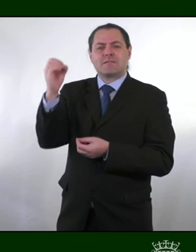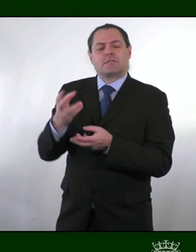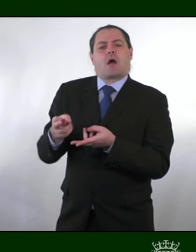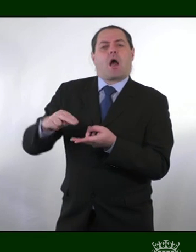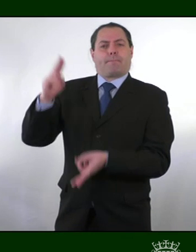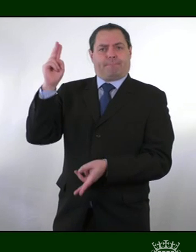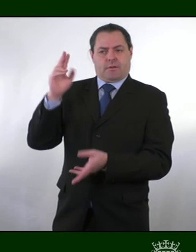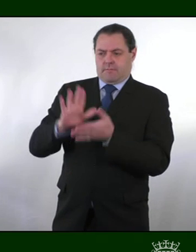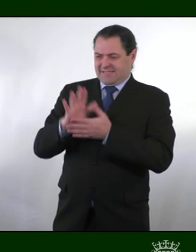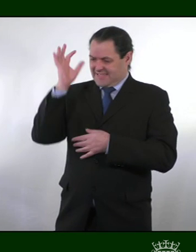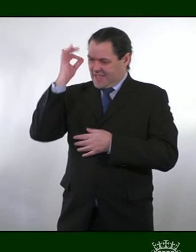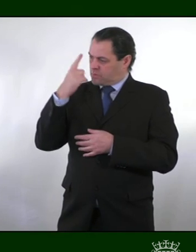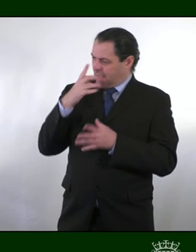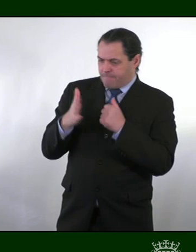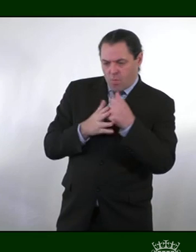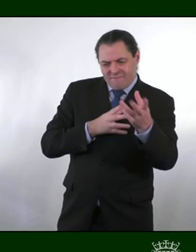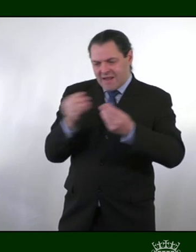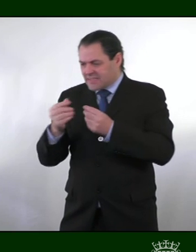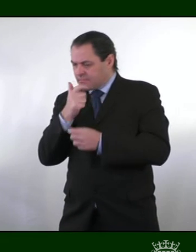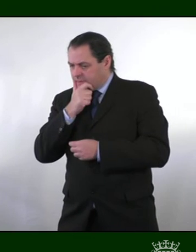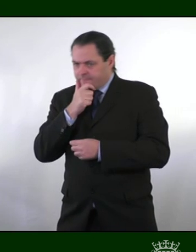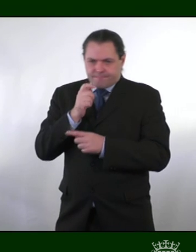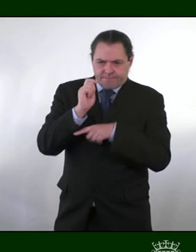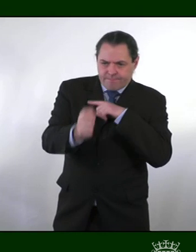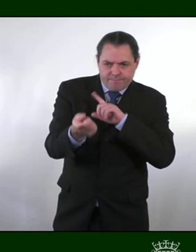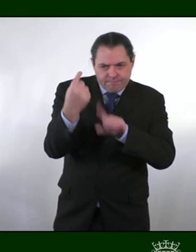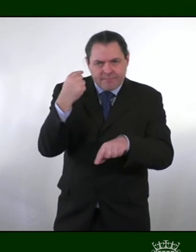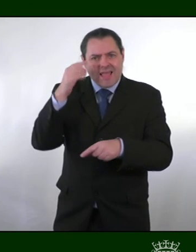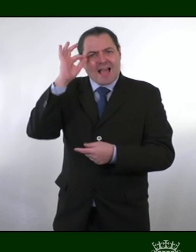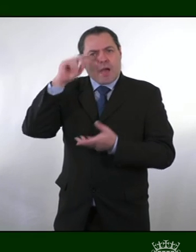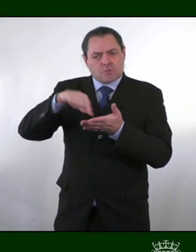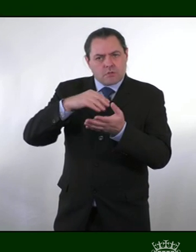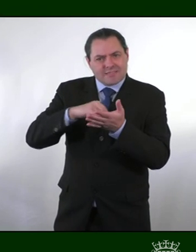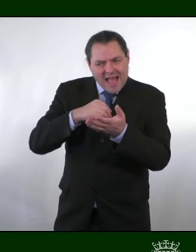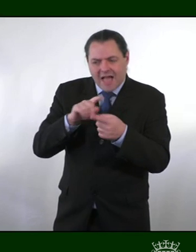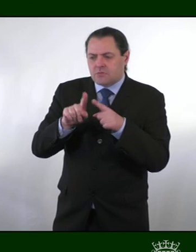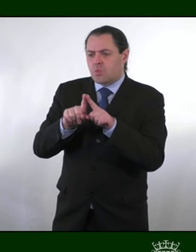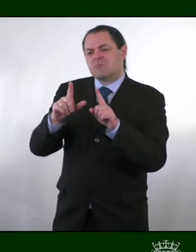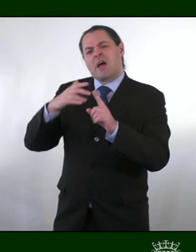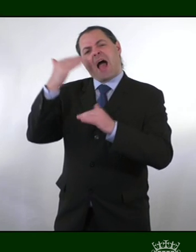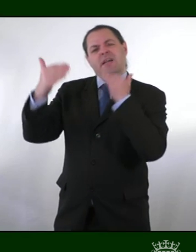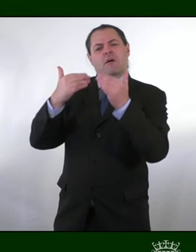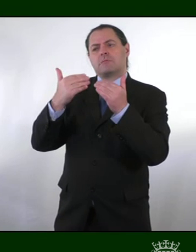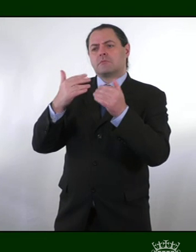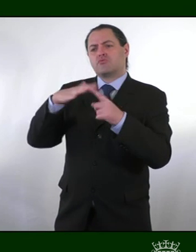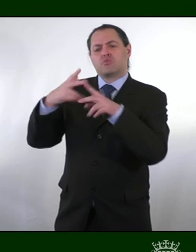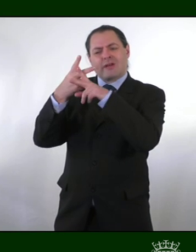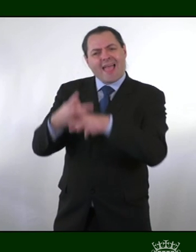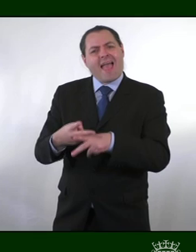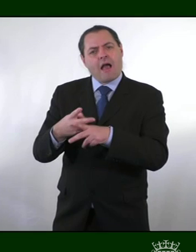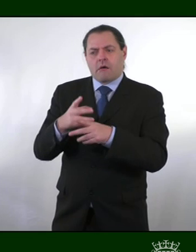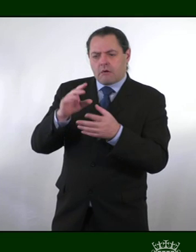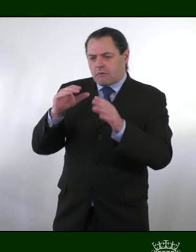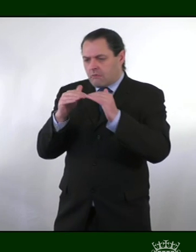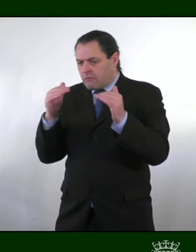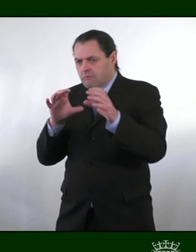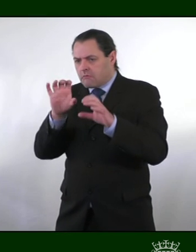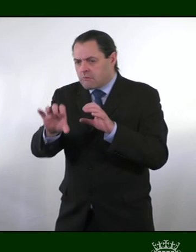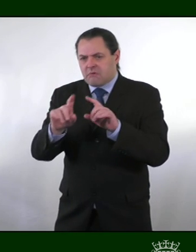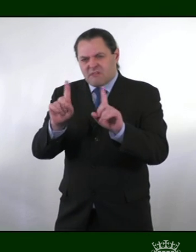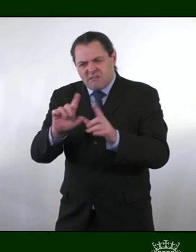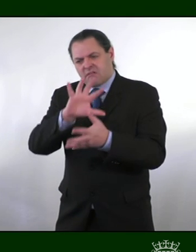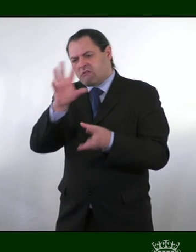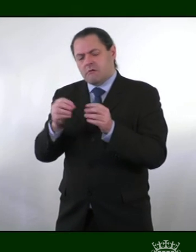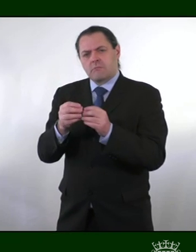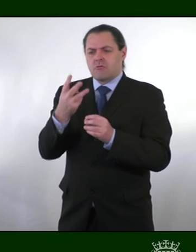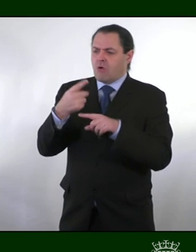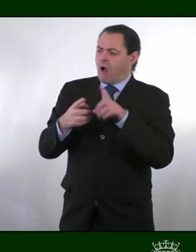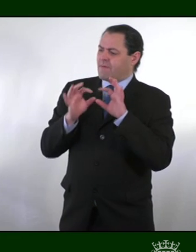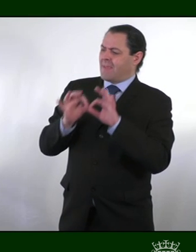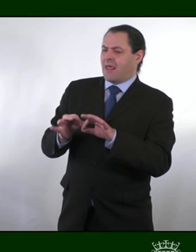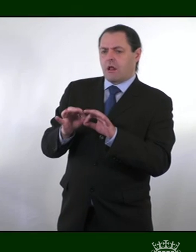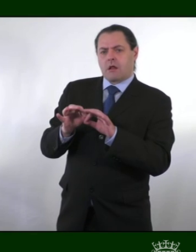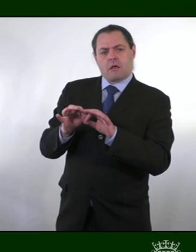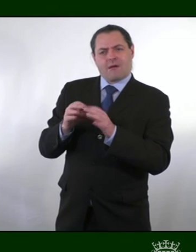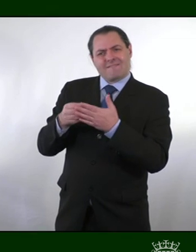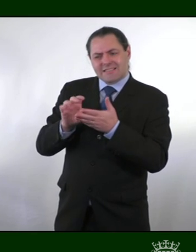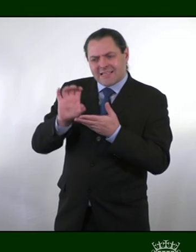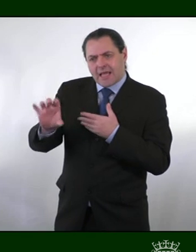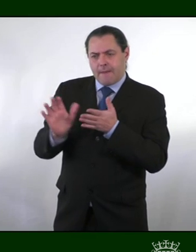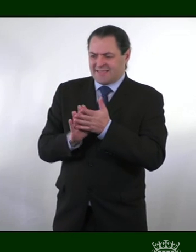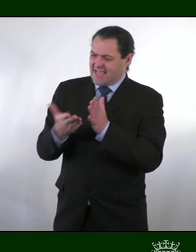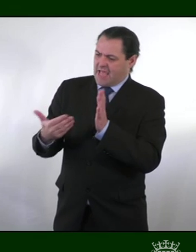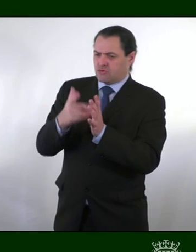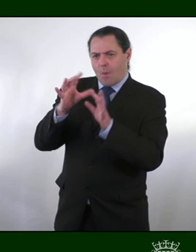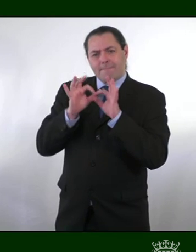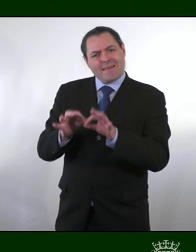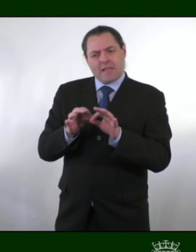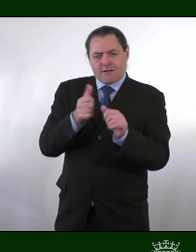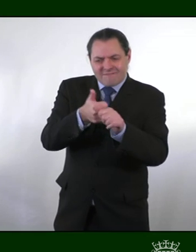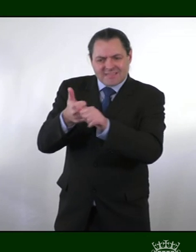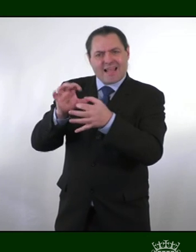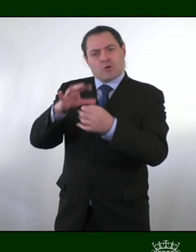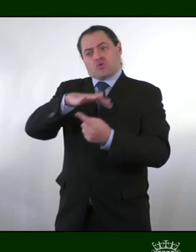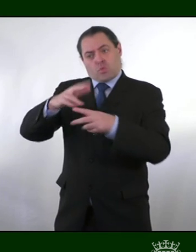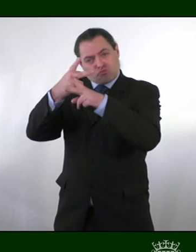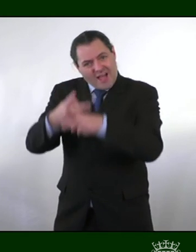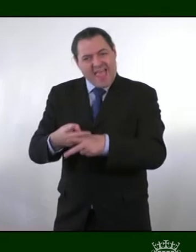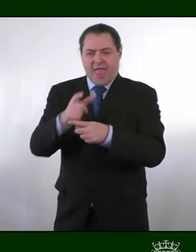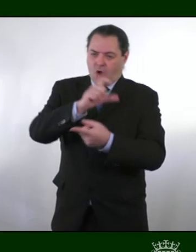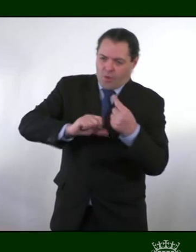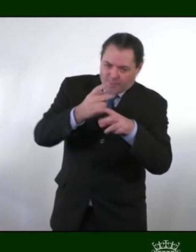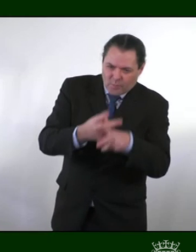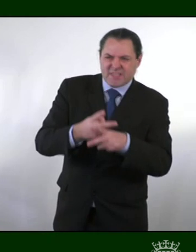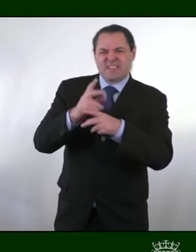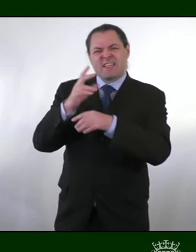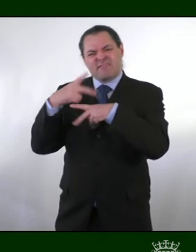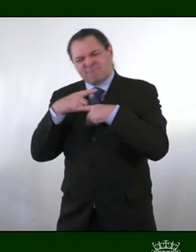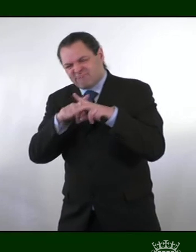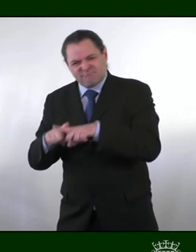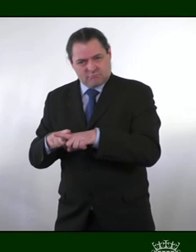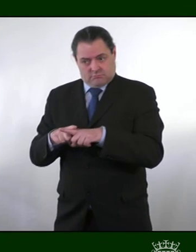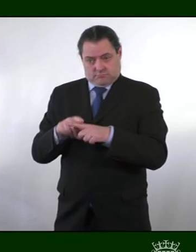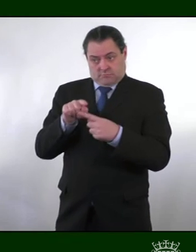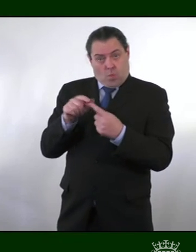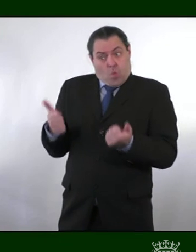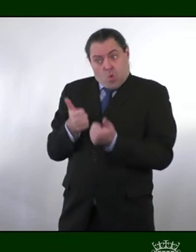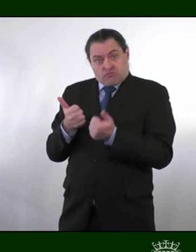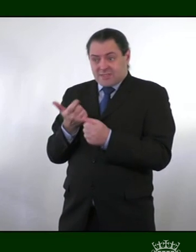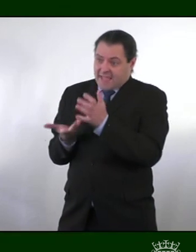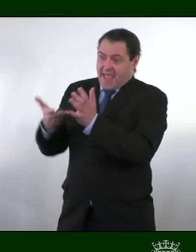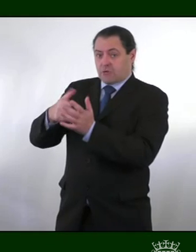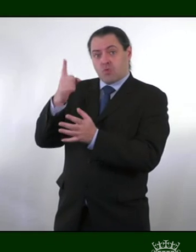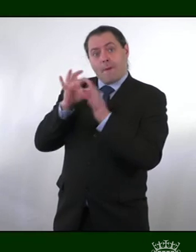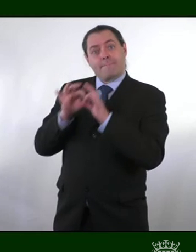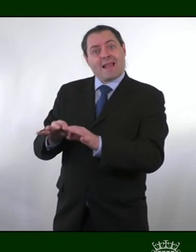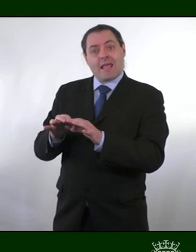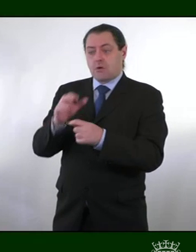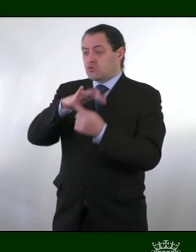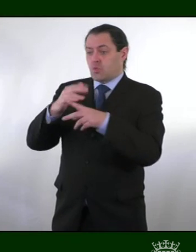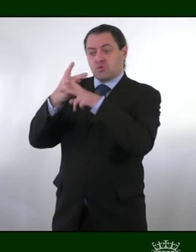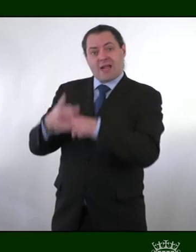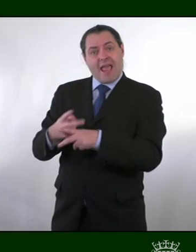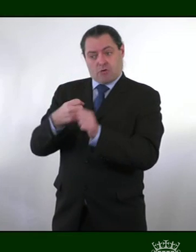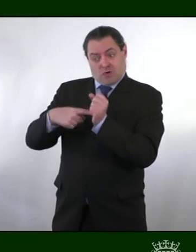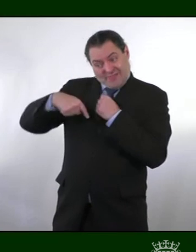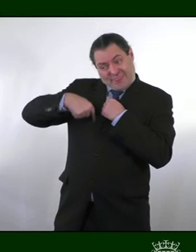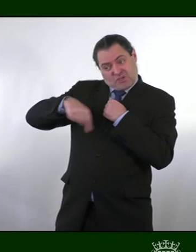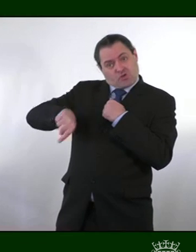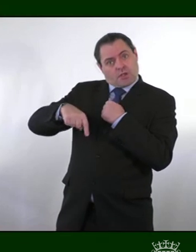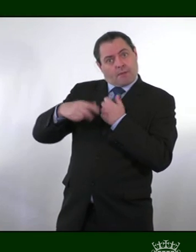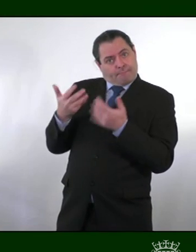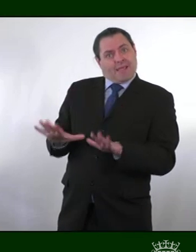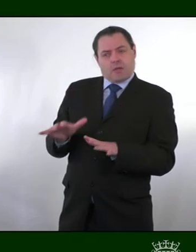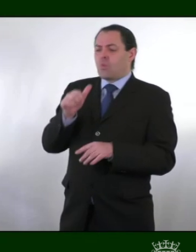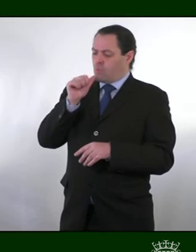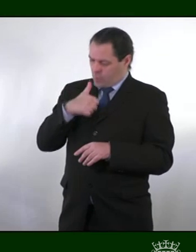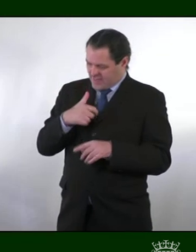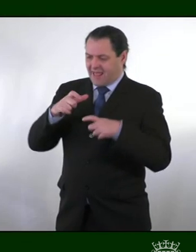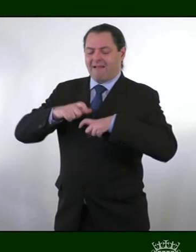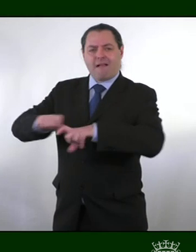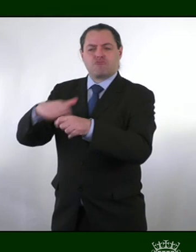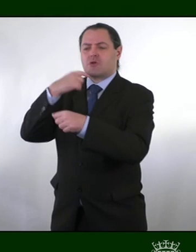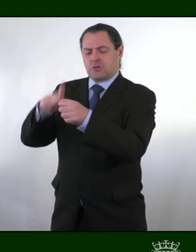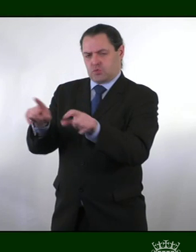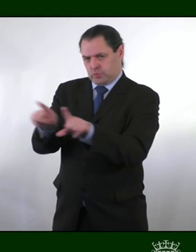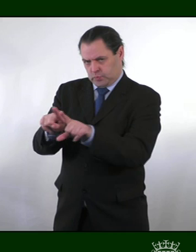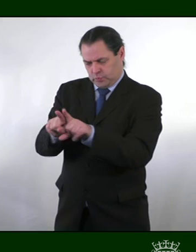Local authorities will have extra flexibility on council tax and the adult social care precept, which, together with £300 million of new grant funding, gives them access to an extra £1 billion to fund social care—and this is on top of the extra £1 billion social care grant we provided this year, which I can confirm will be maintained.